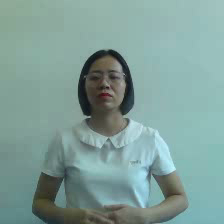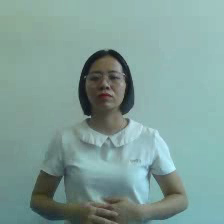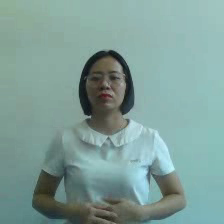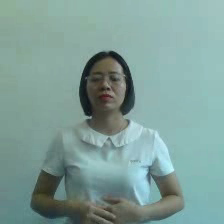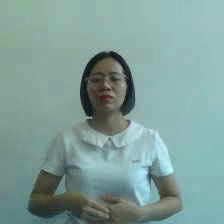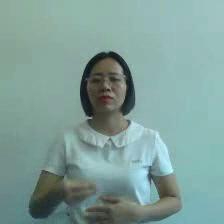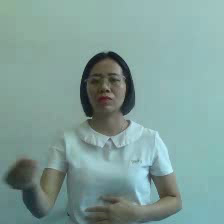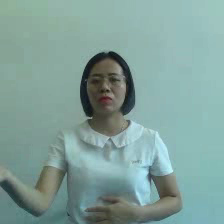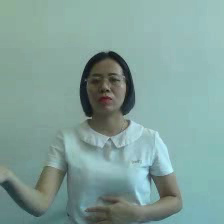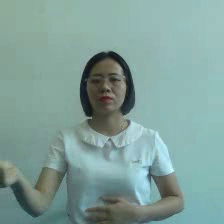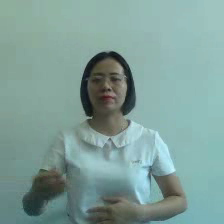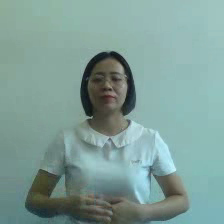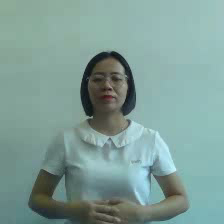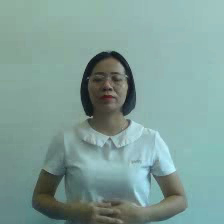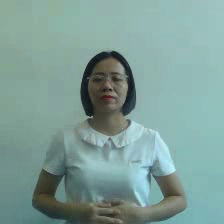Mua